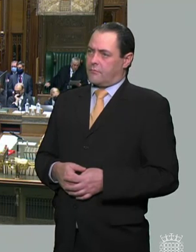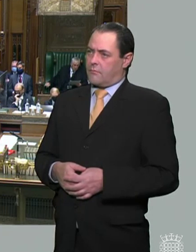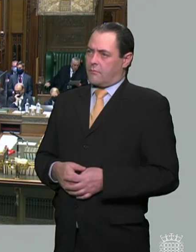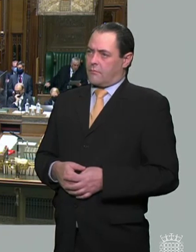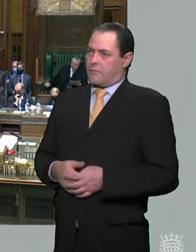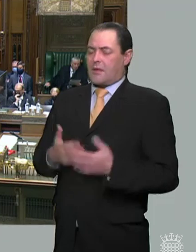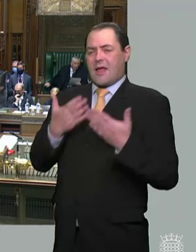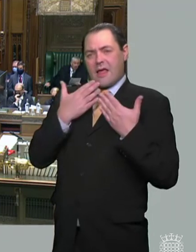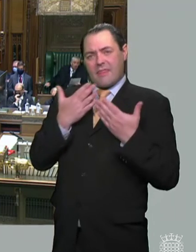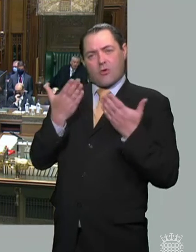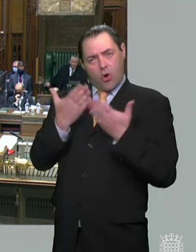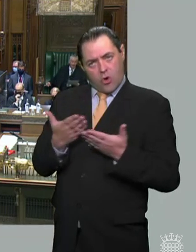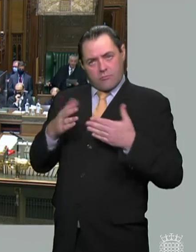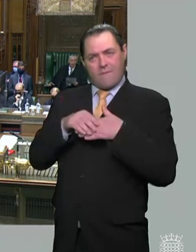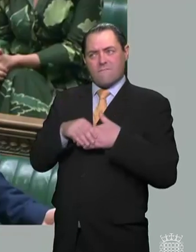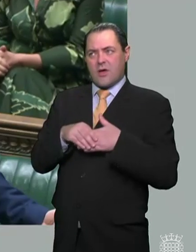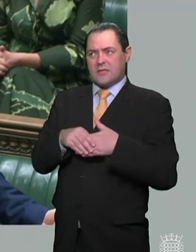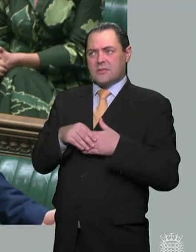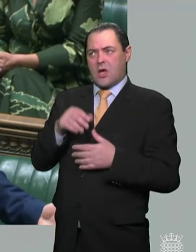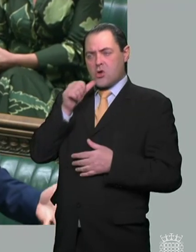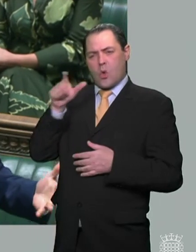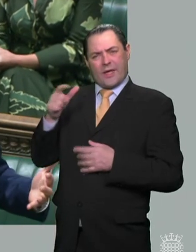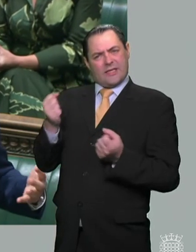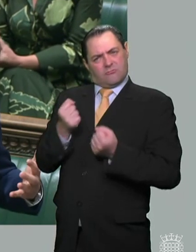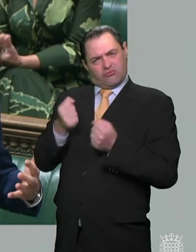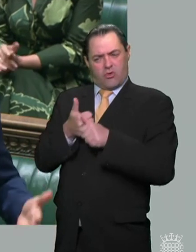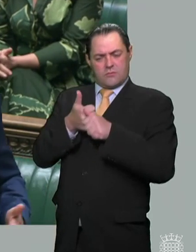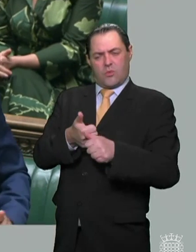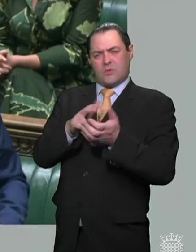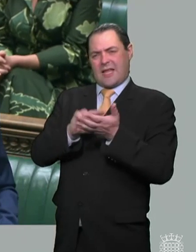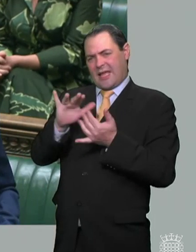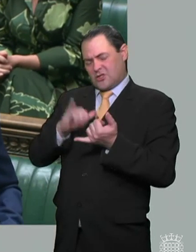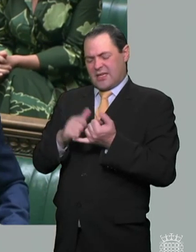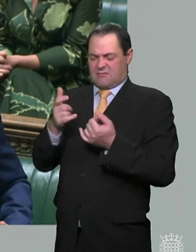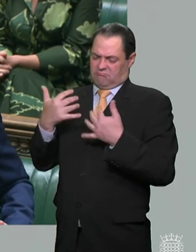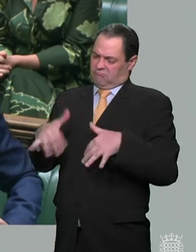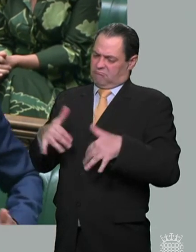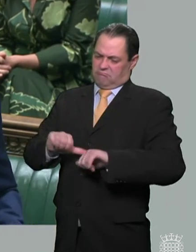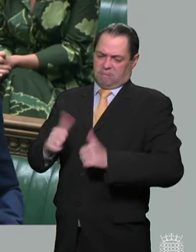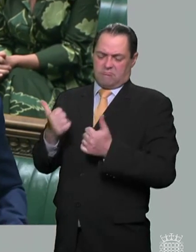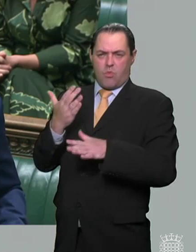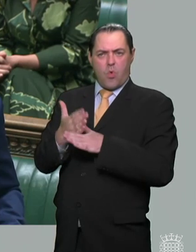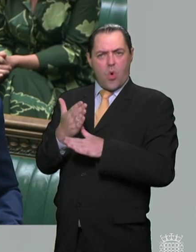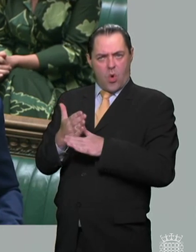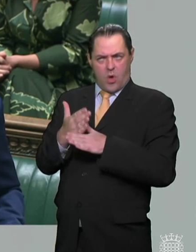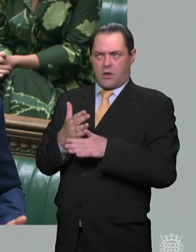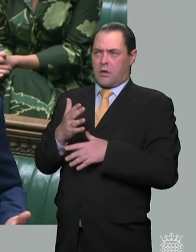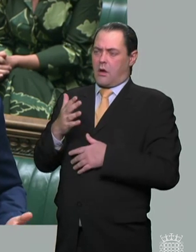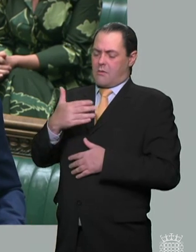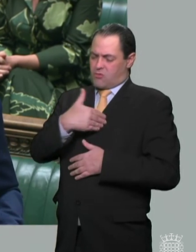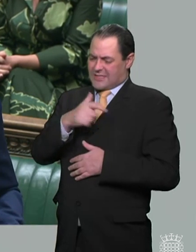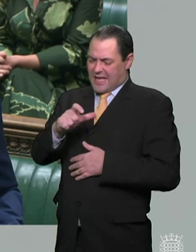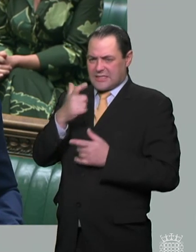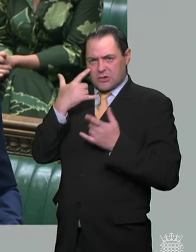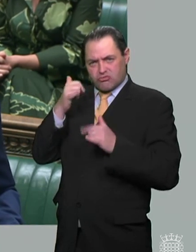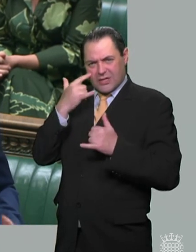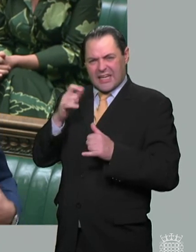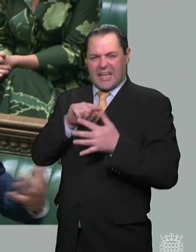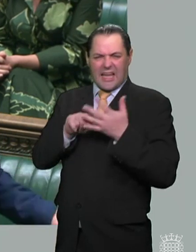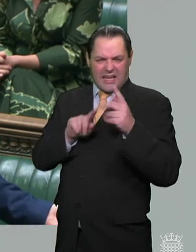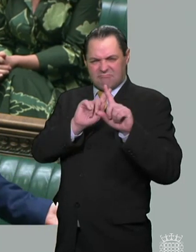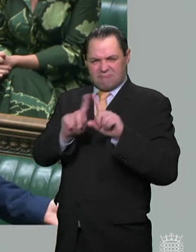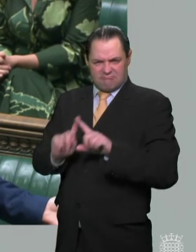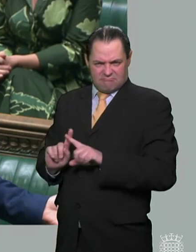My honourable Friend is a huge champion of his local NHS and I know of his incredible work on the reinstatement of breast cancer screening clinics among other things.